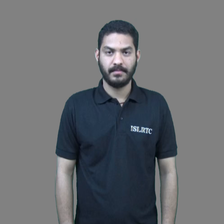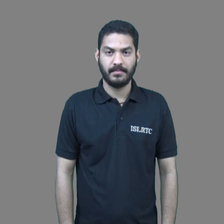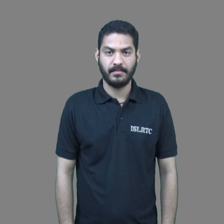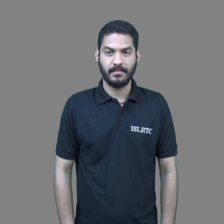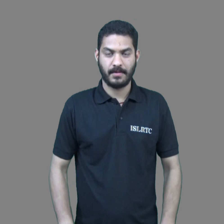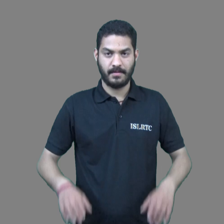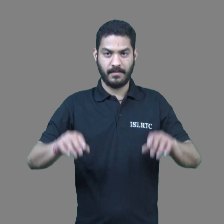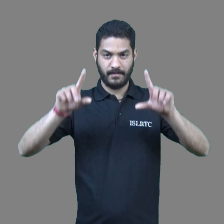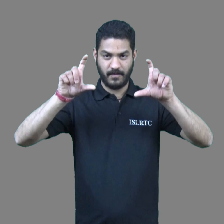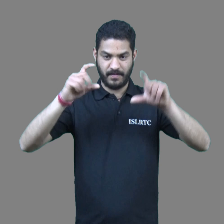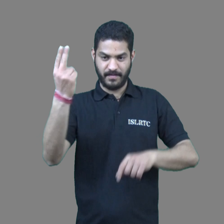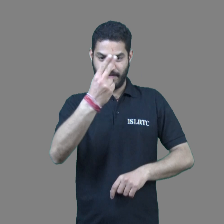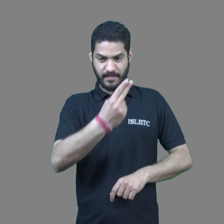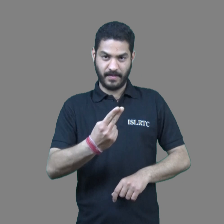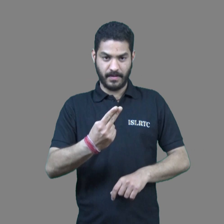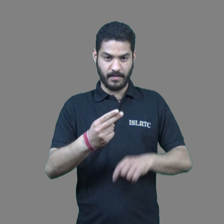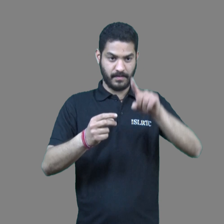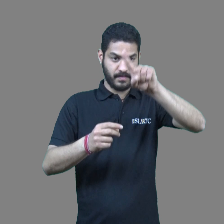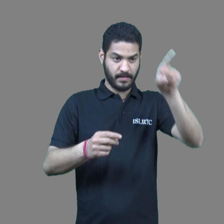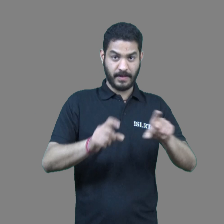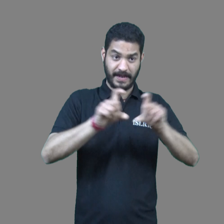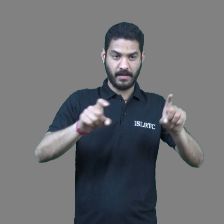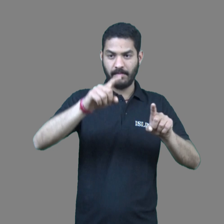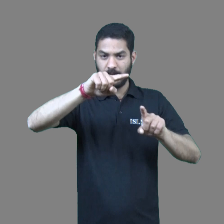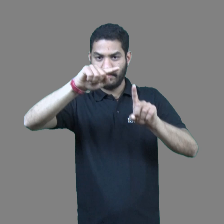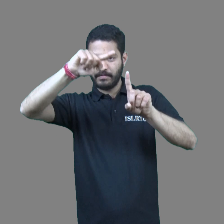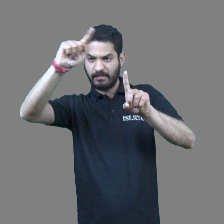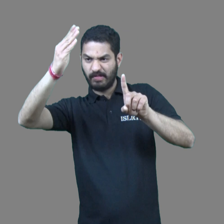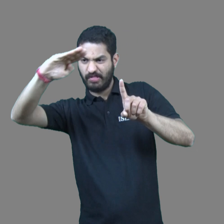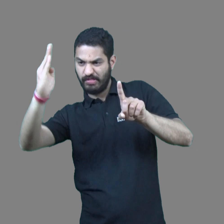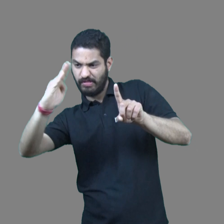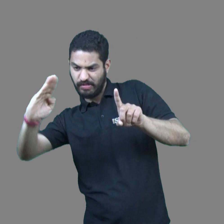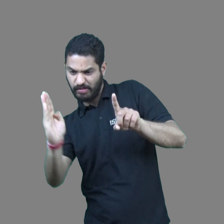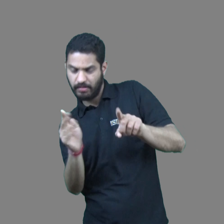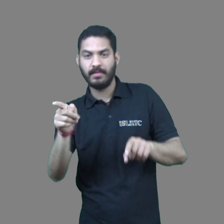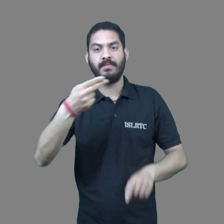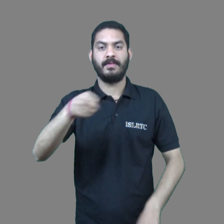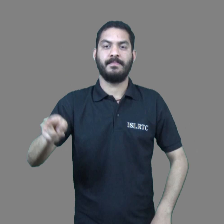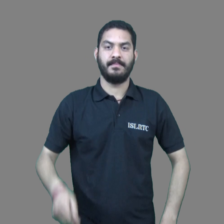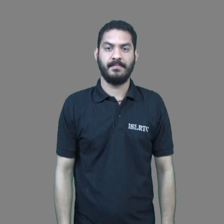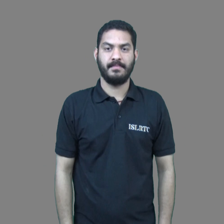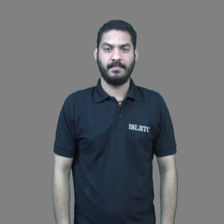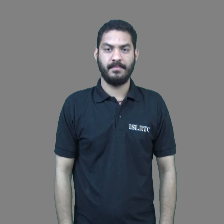Asymmetrical Design